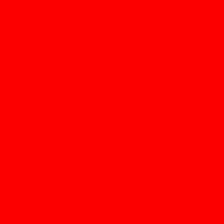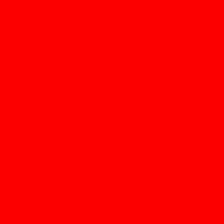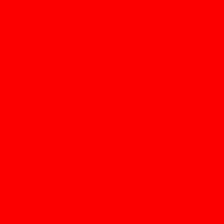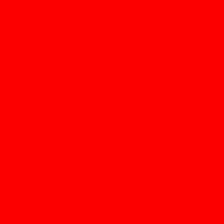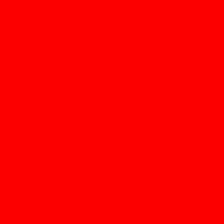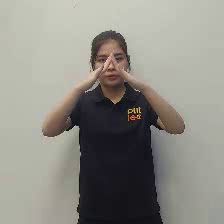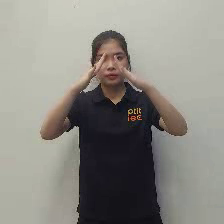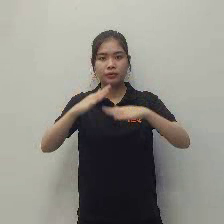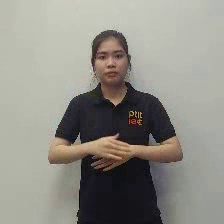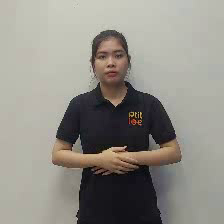Nhà